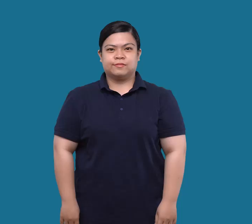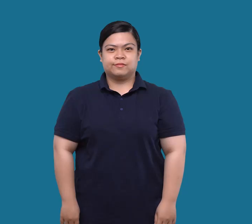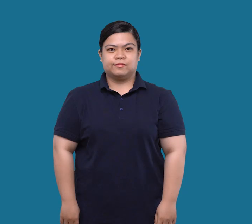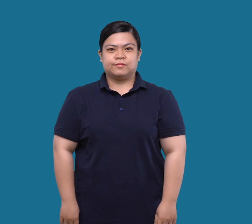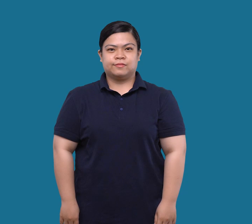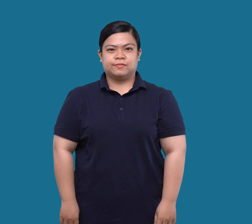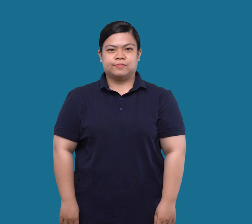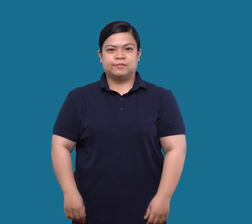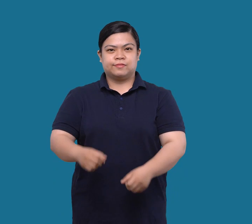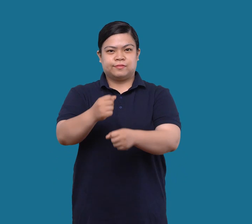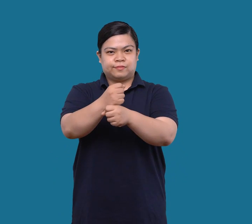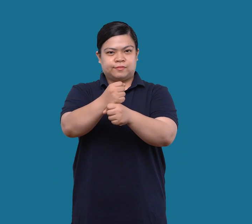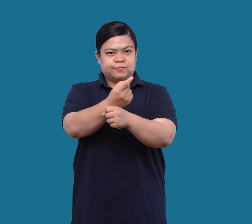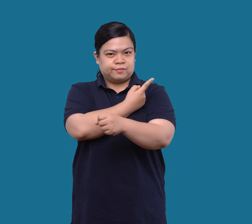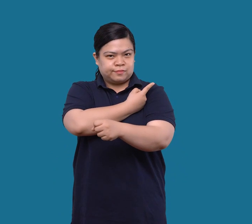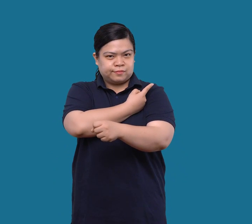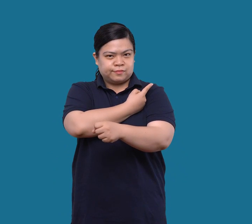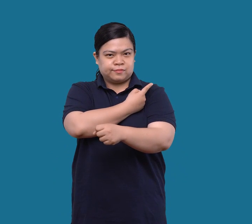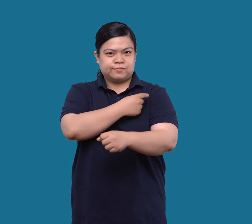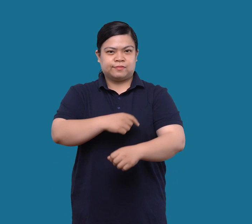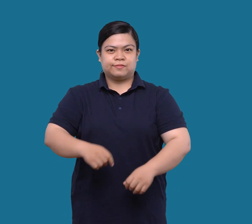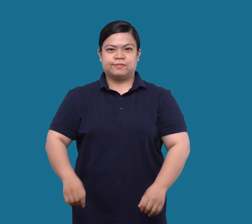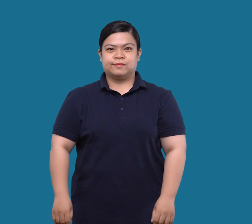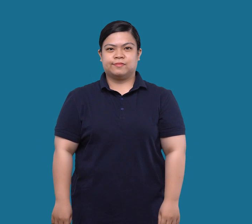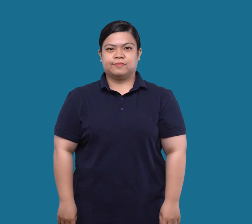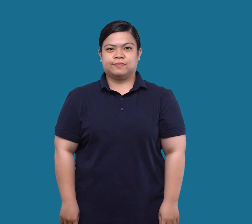khởi nghiệp